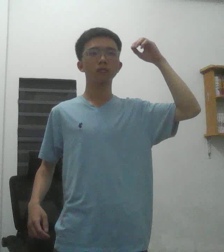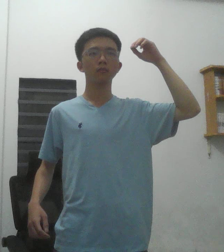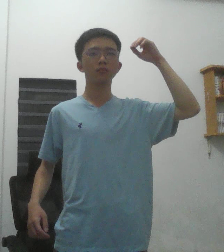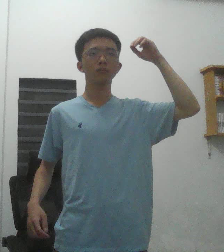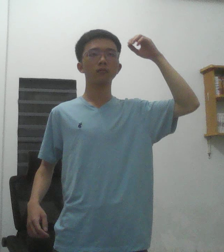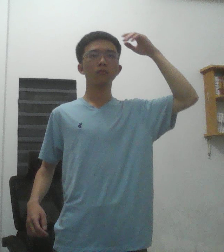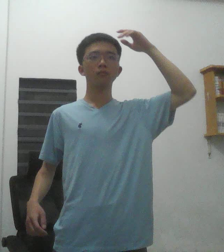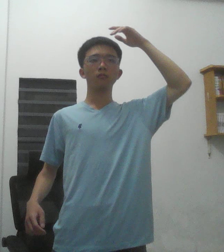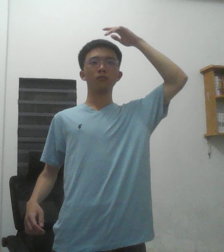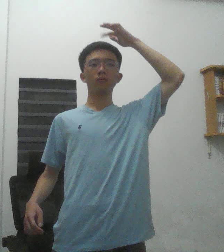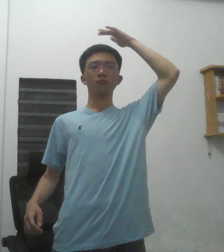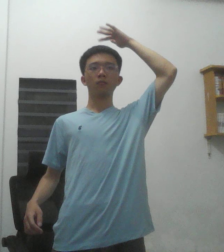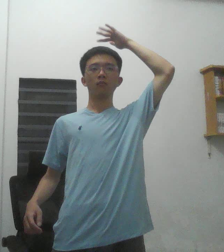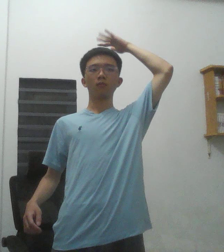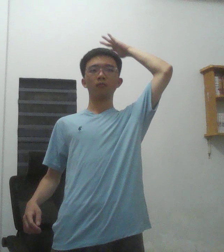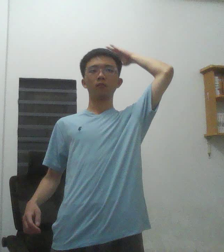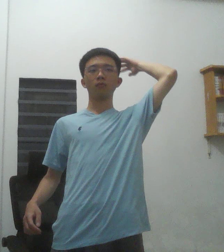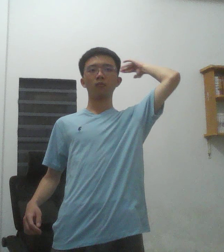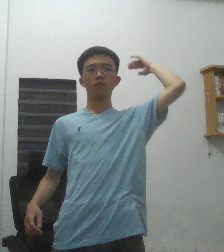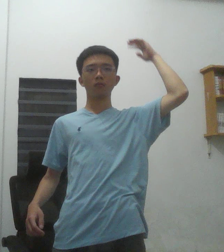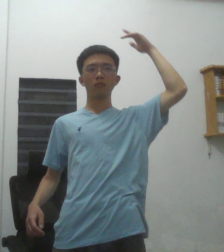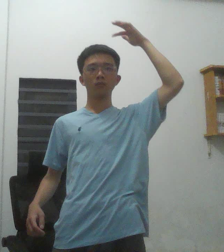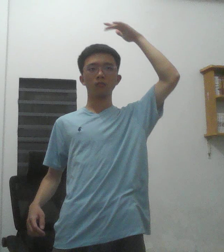vo ly